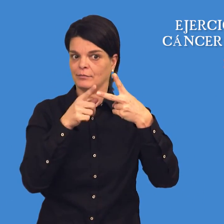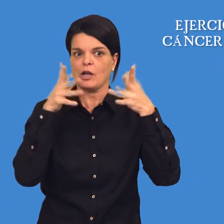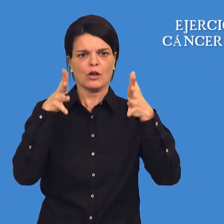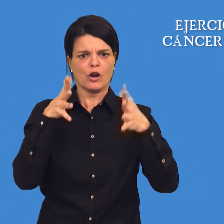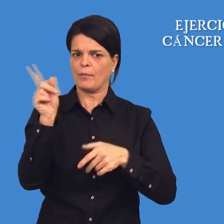aconsejar